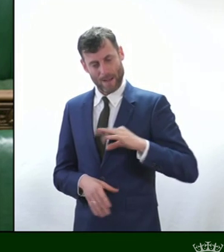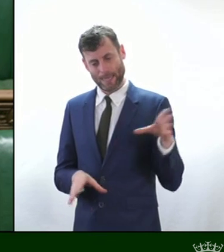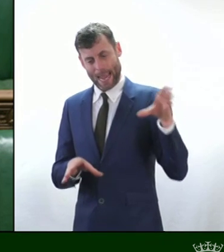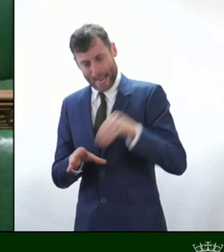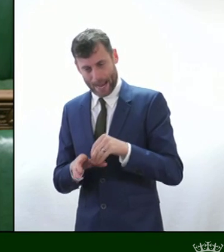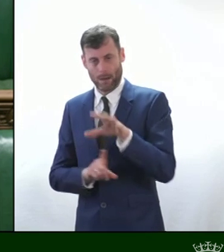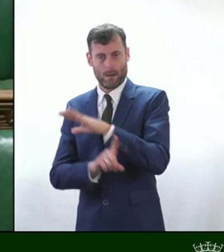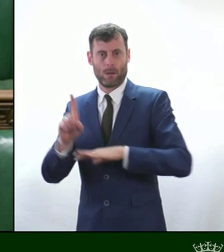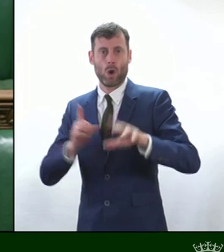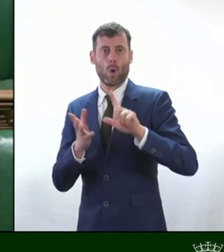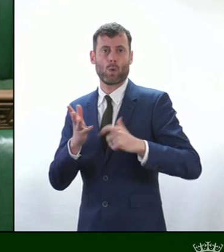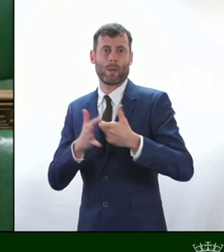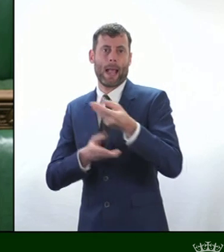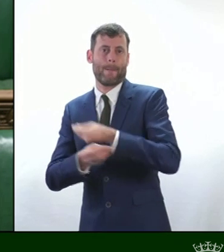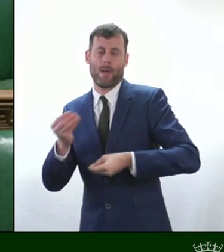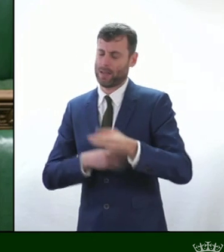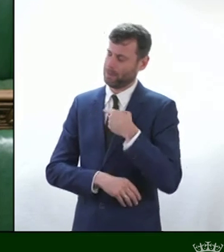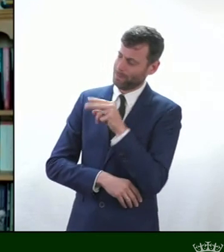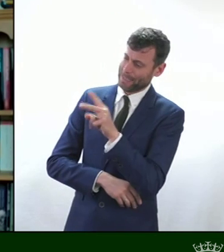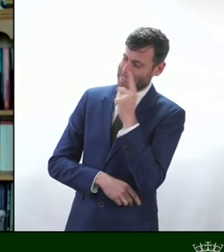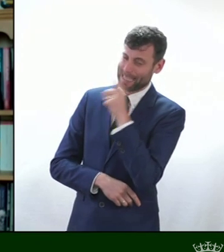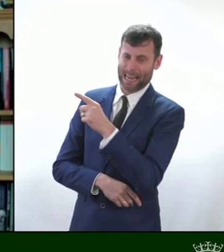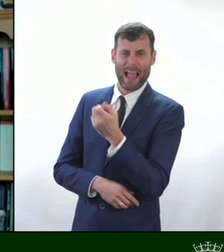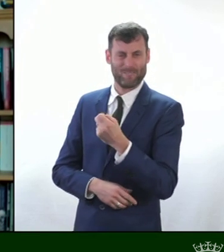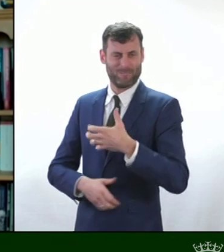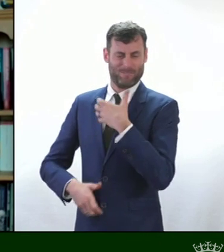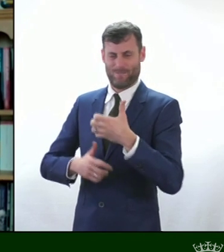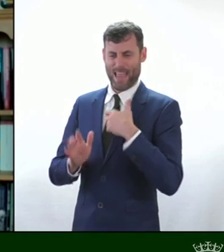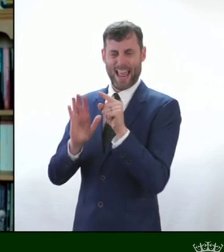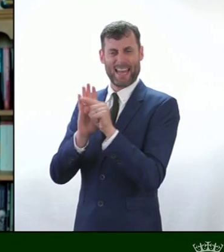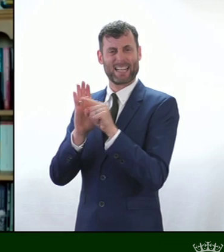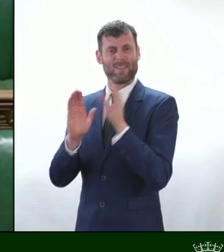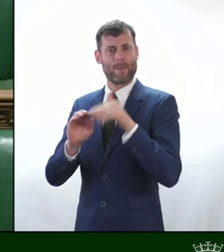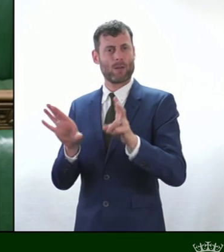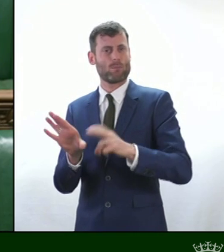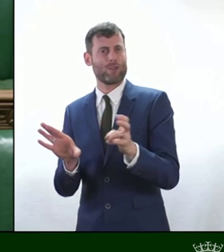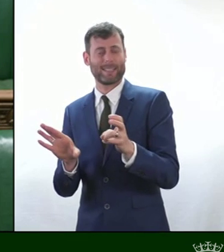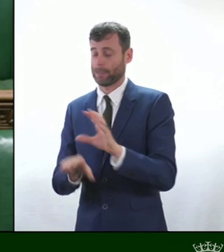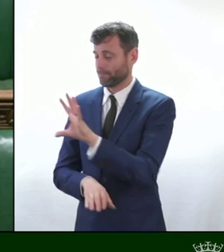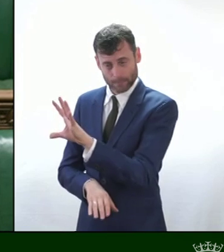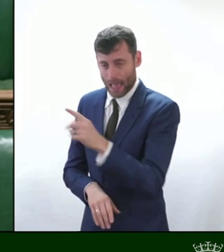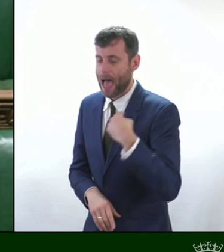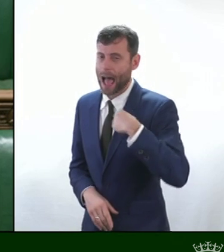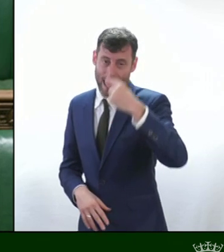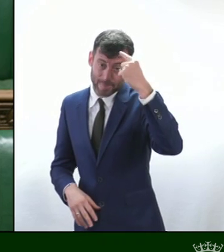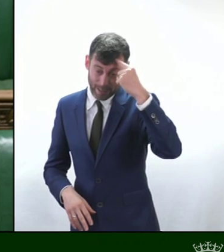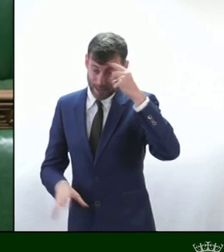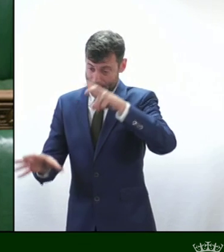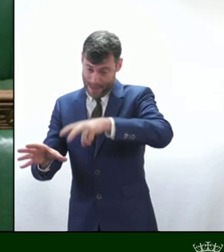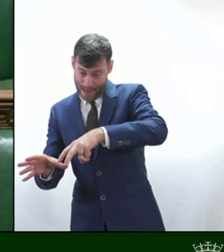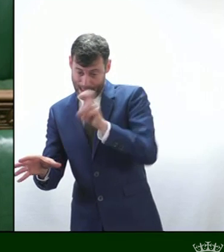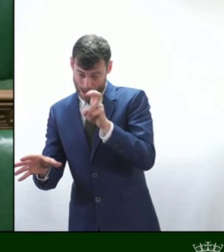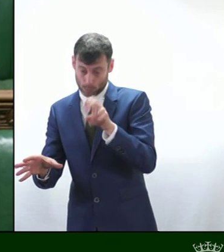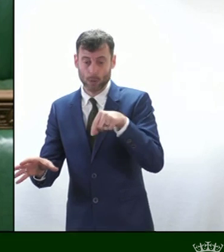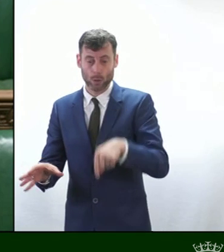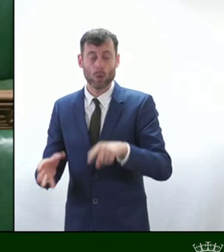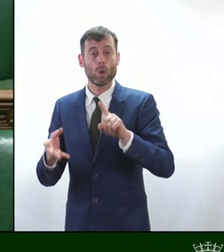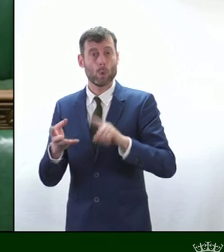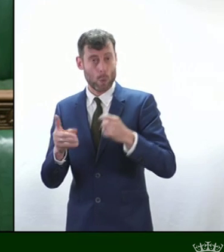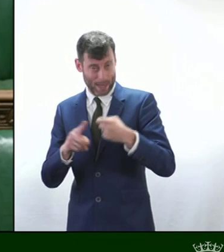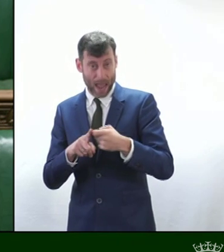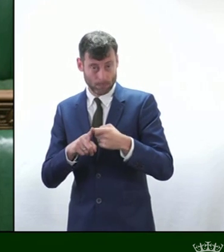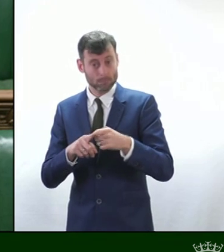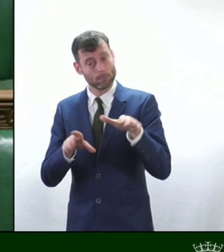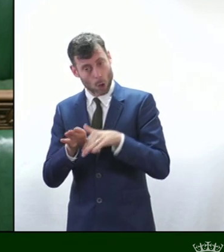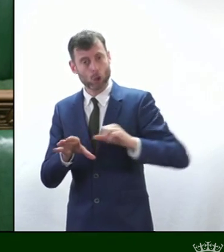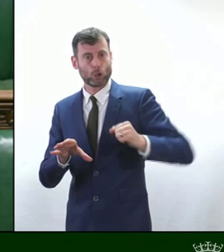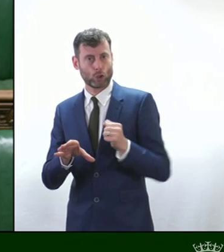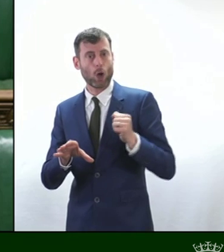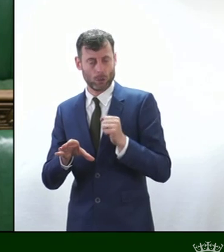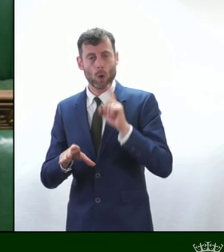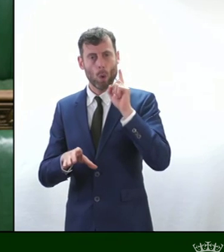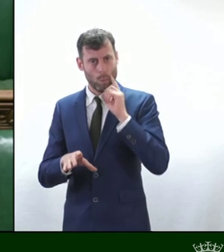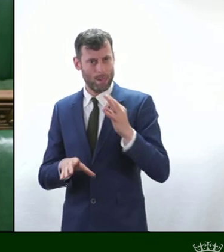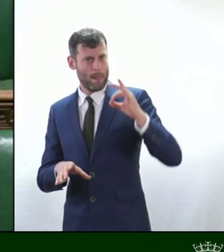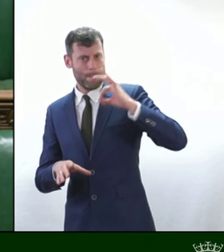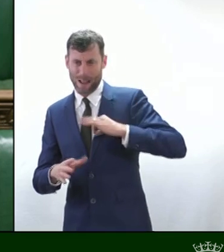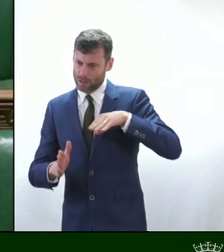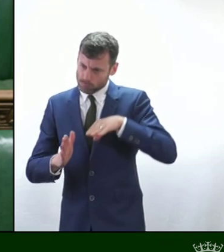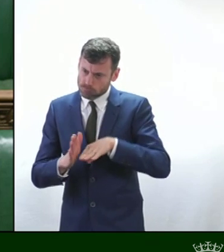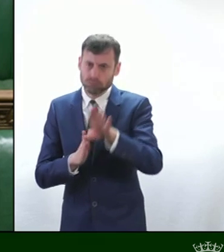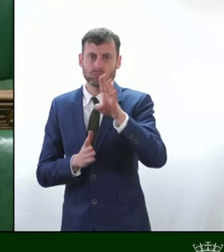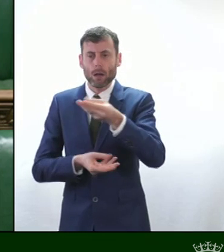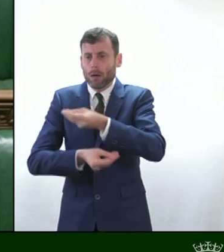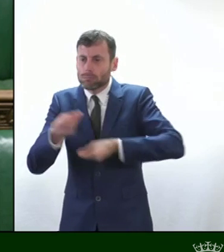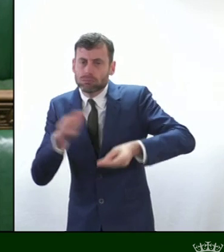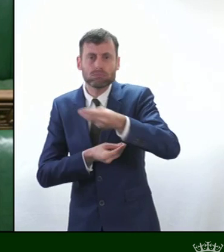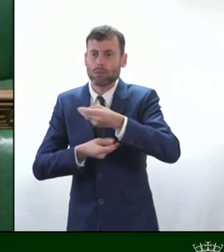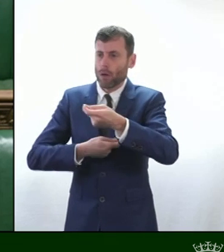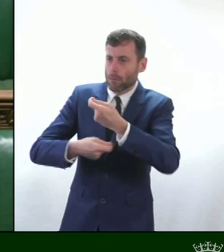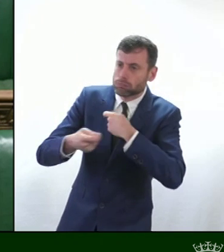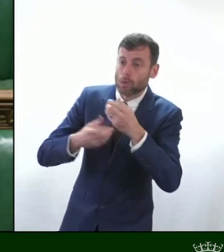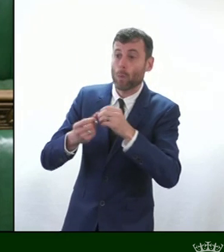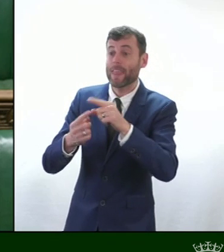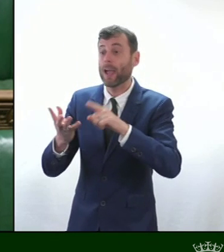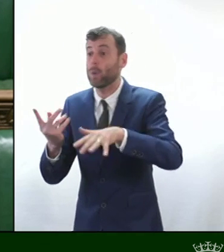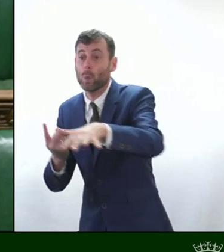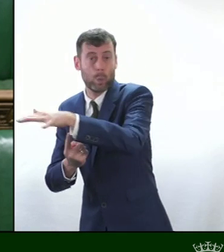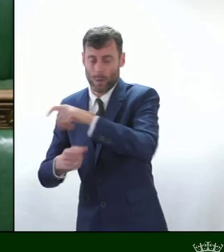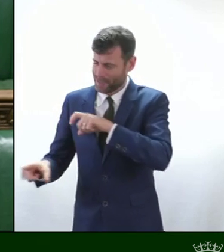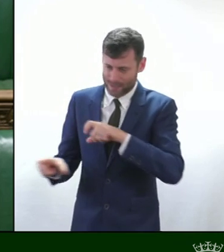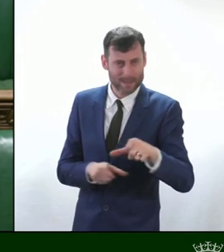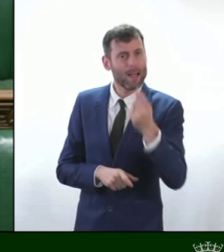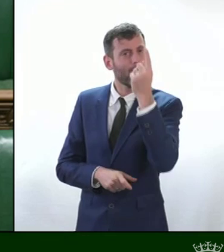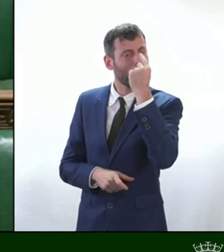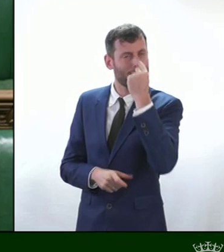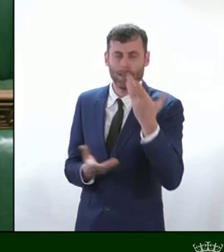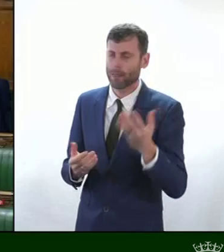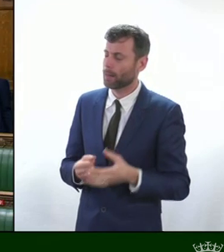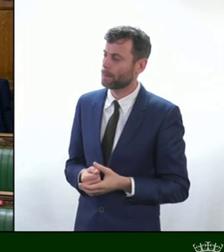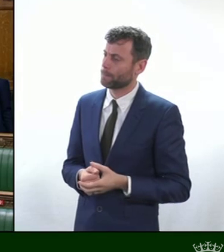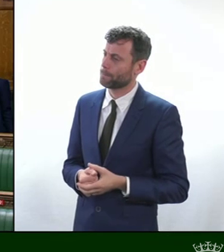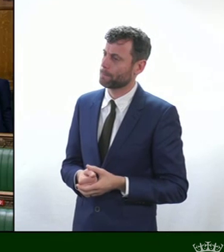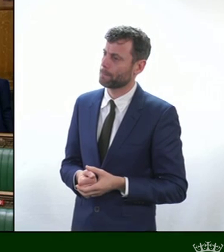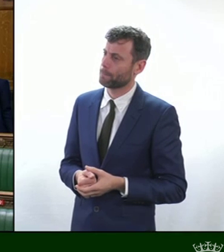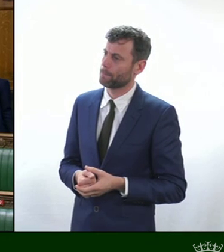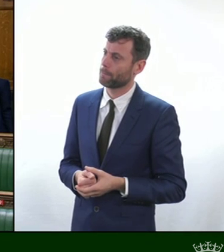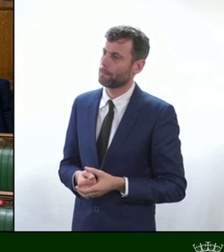In spite of the slight negativity that I detect from him, I believe that Scotland, along with the rest of the UK, will benefit from a very strong trading relationship with our friends and partners across the channel, whatever the circumstances, whatever the terms we reach tonight.